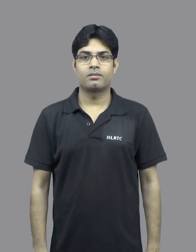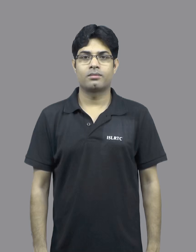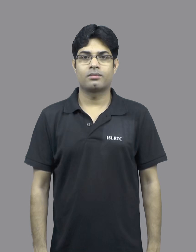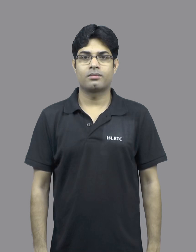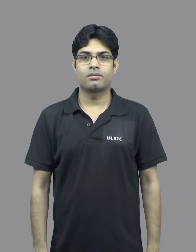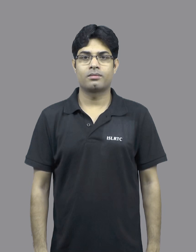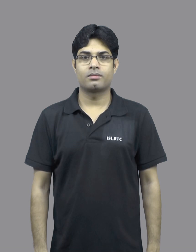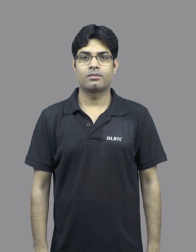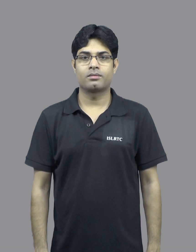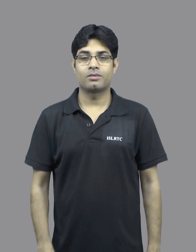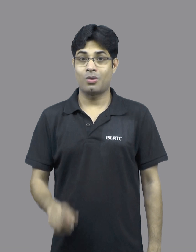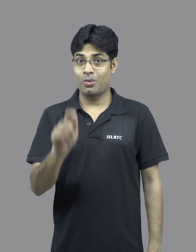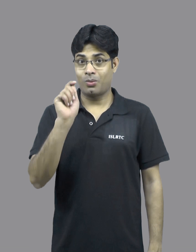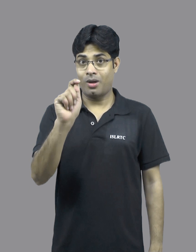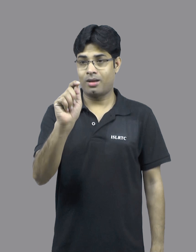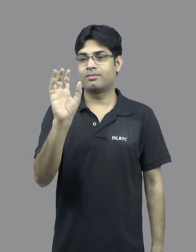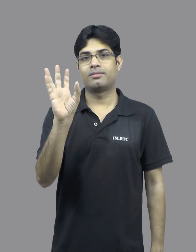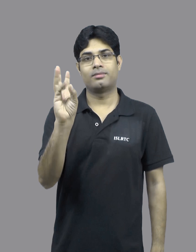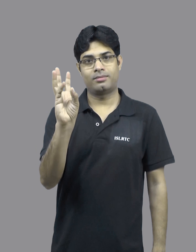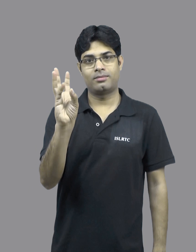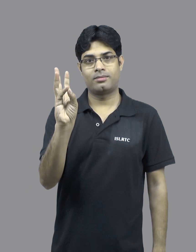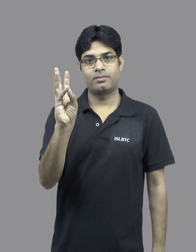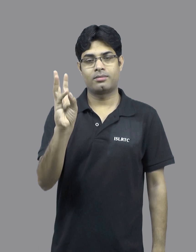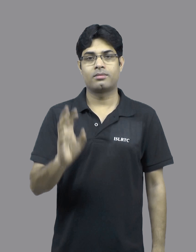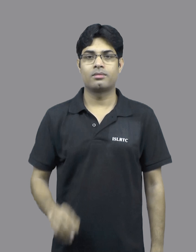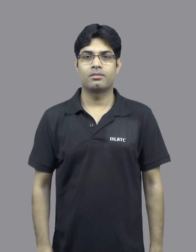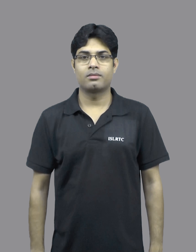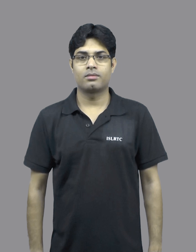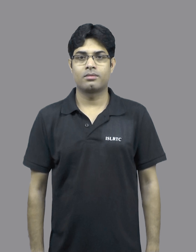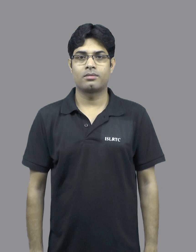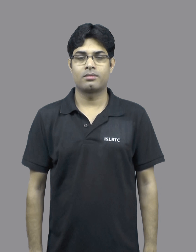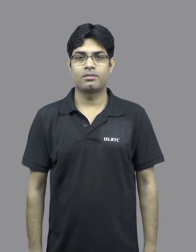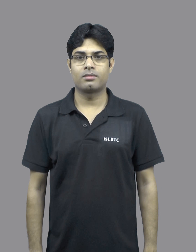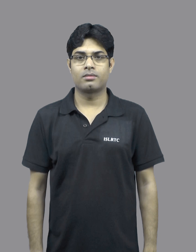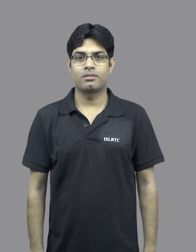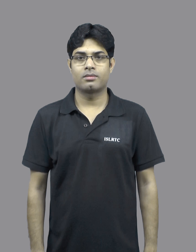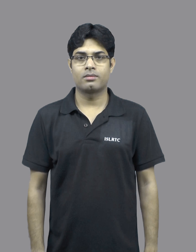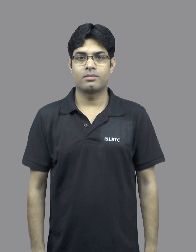Peon